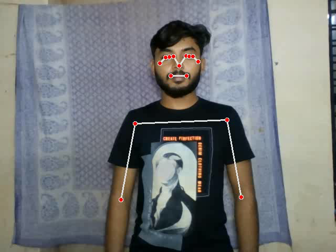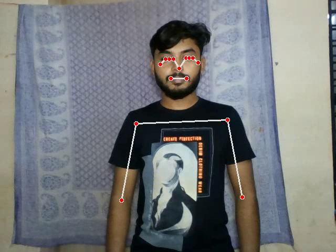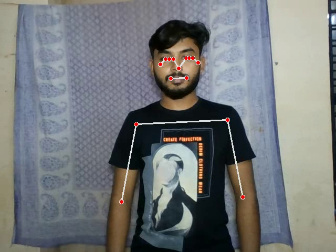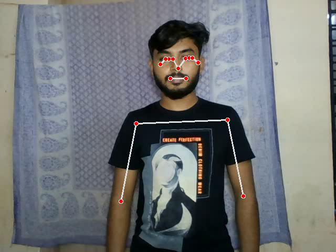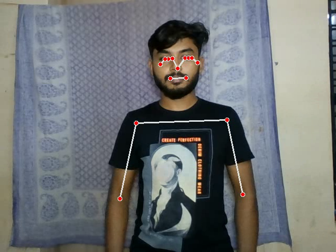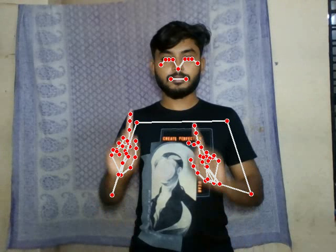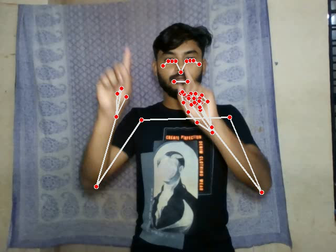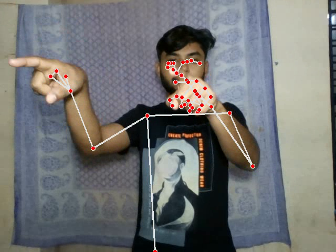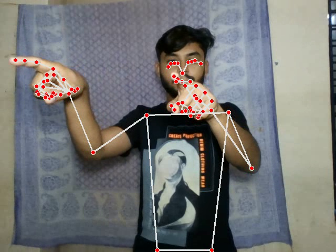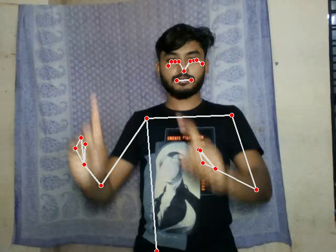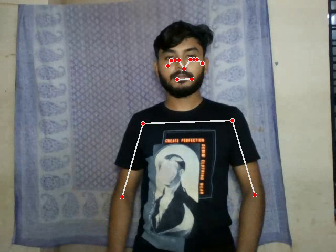go